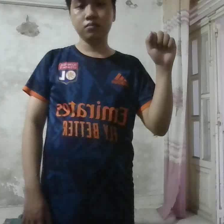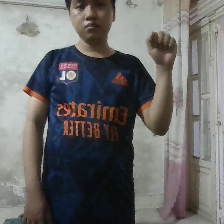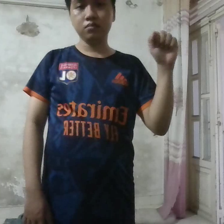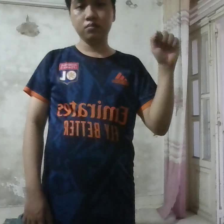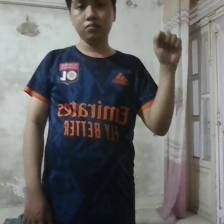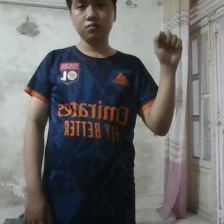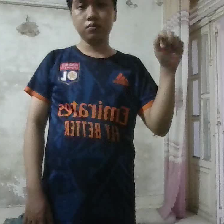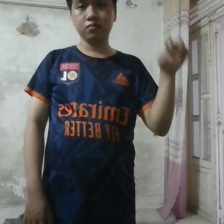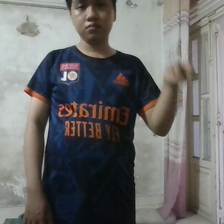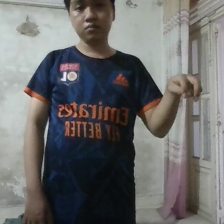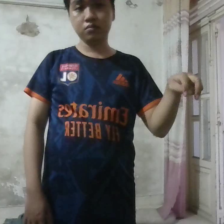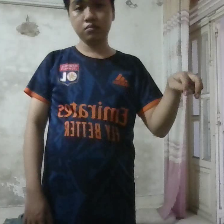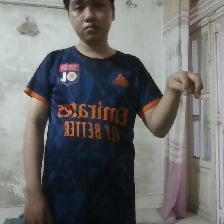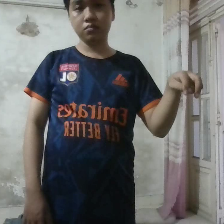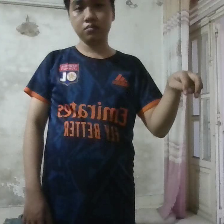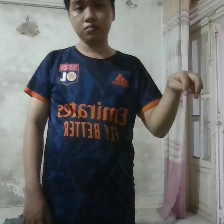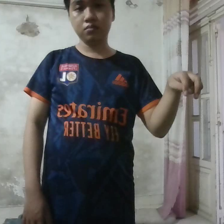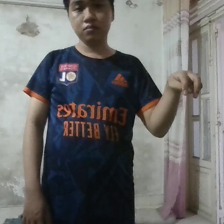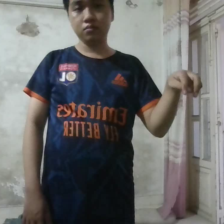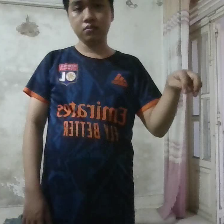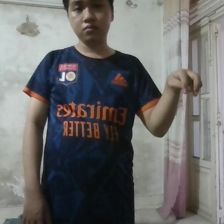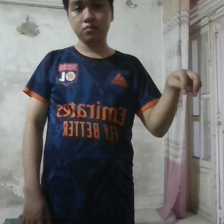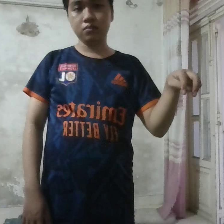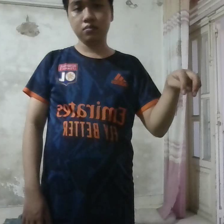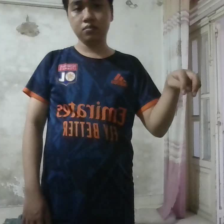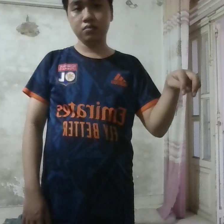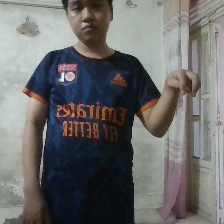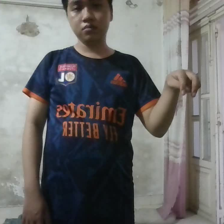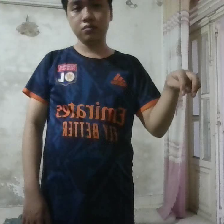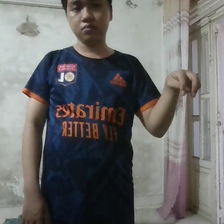â